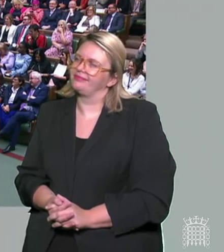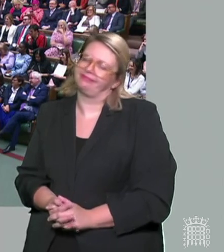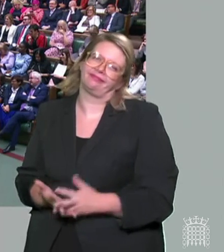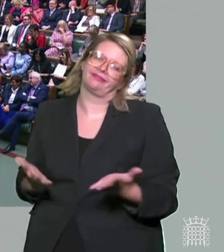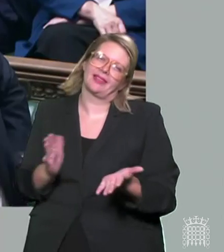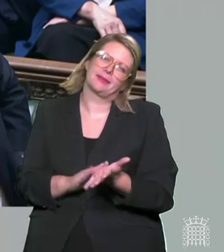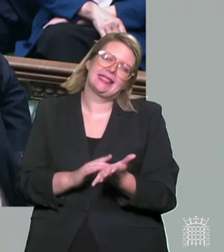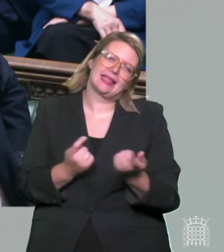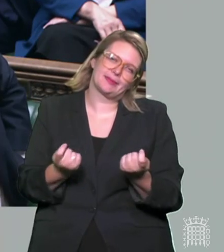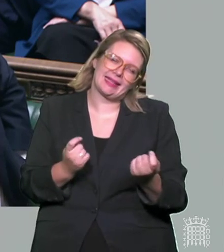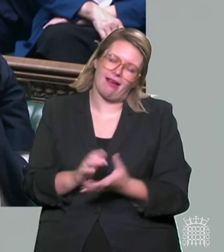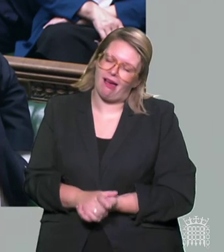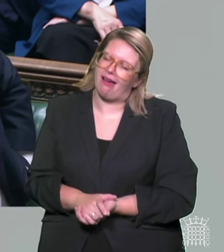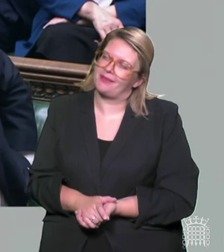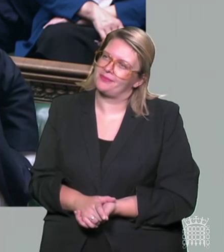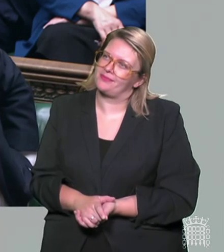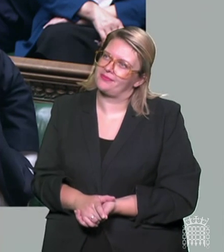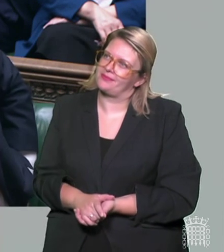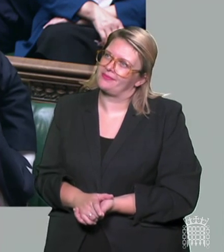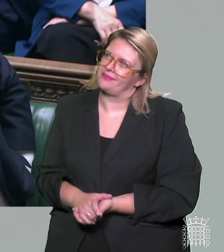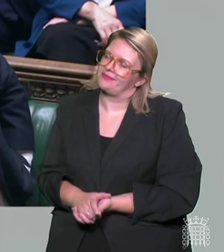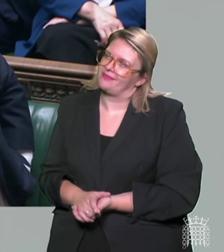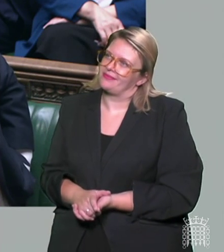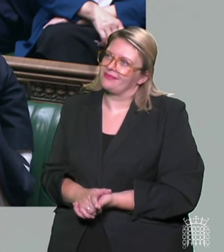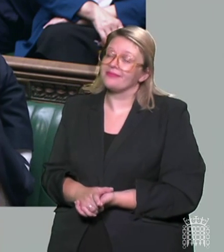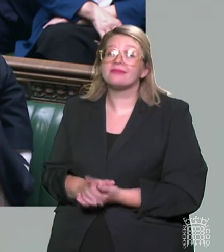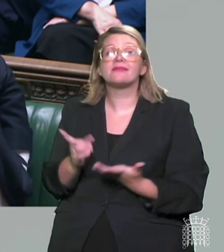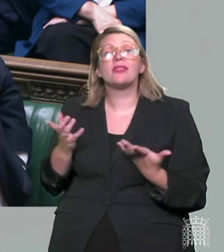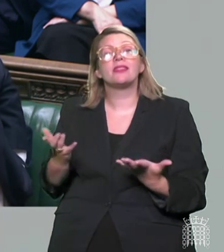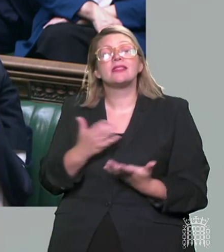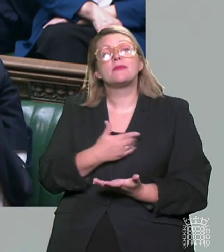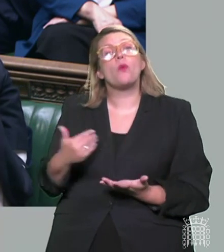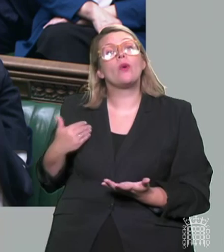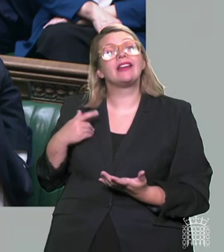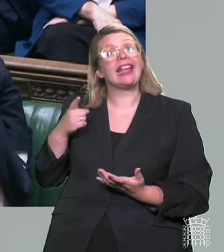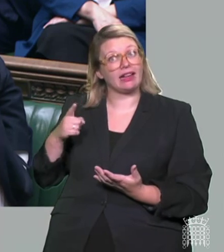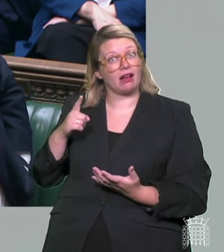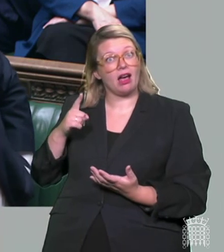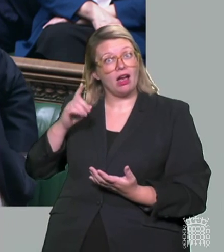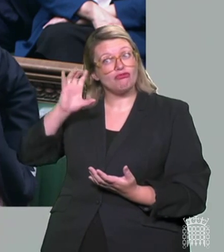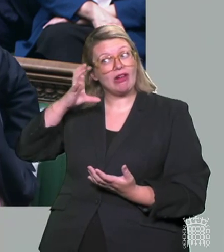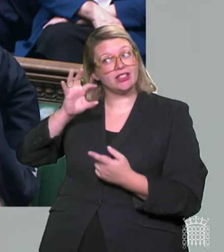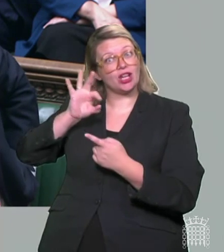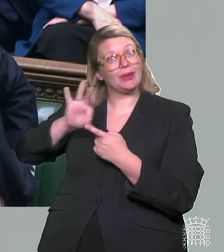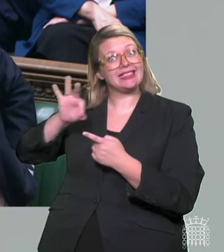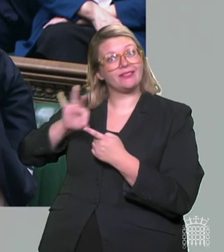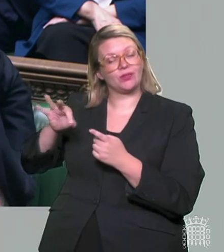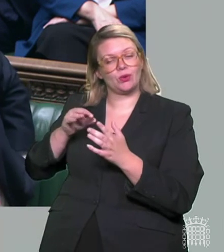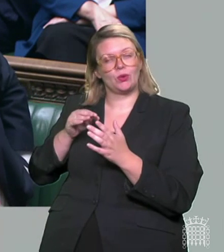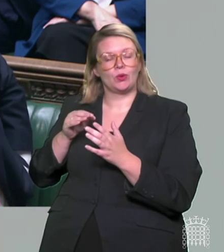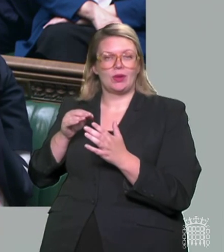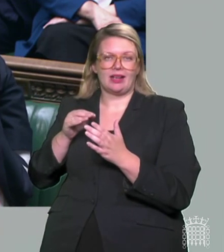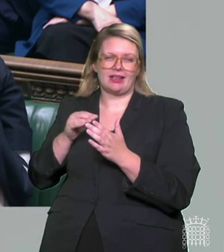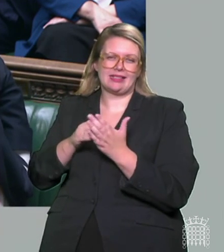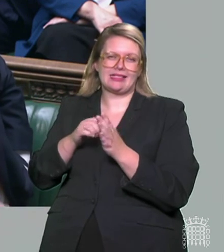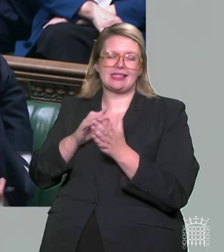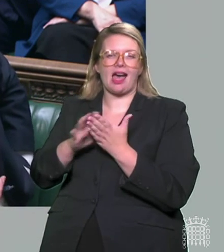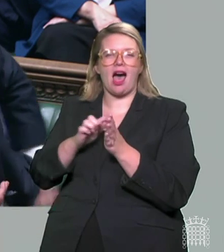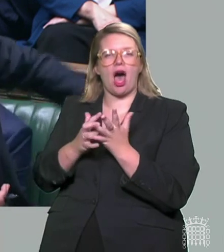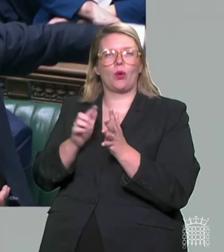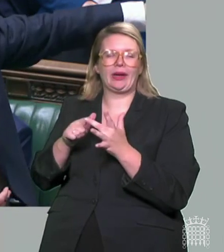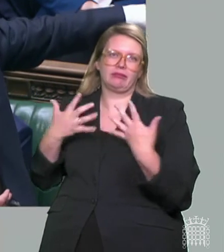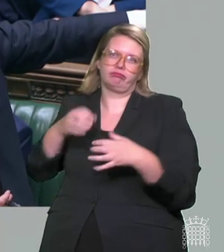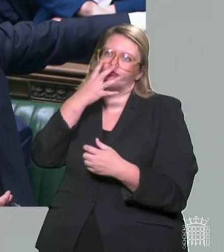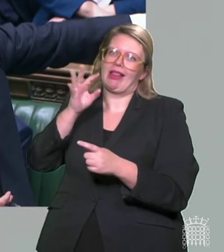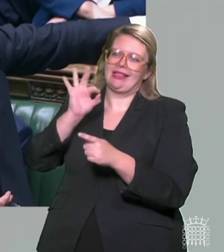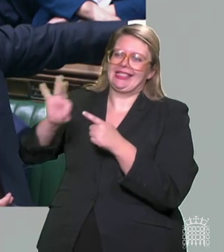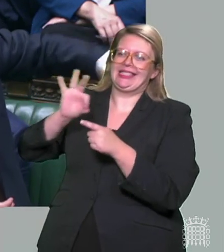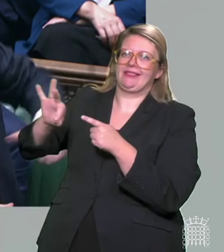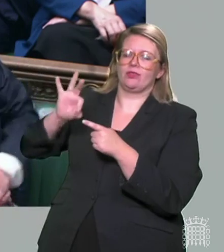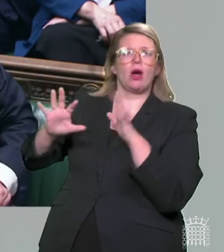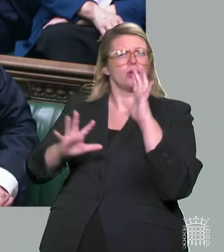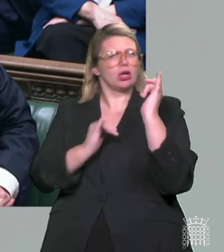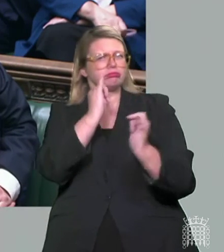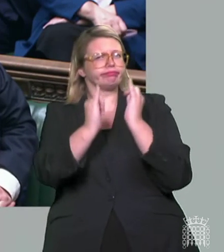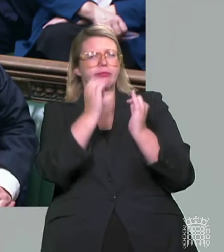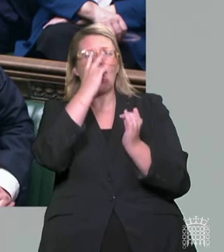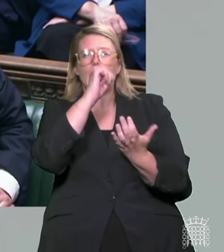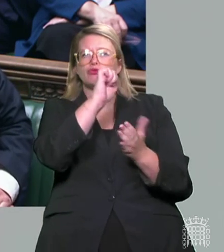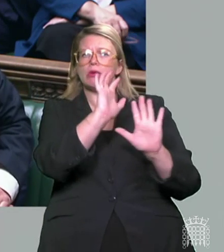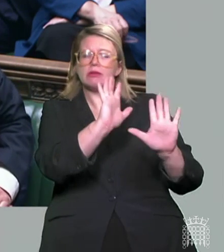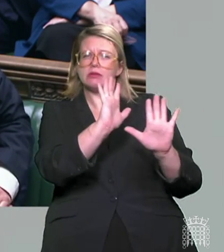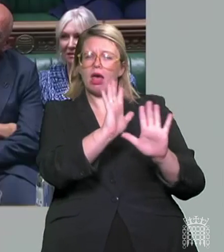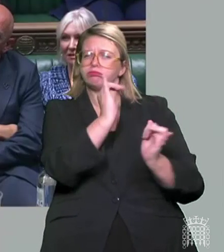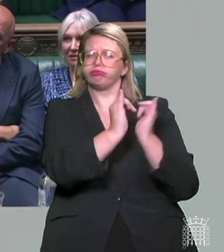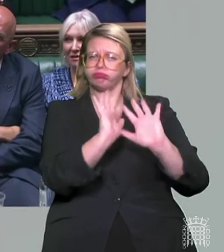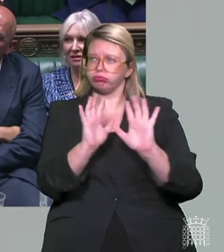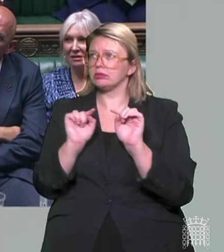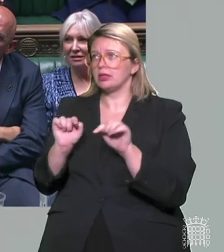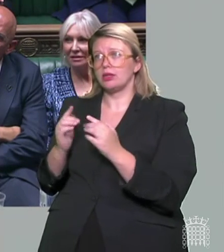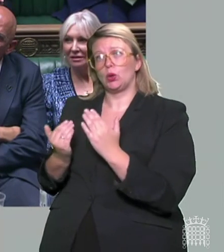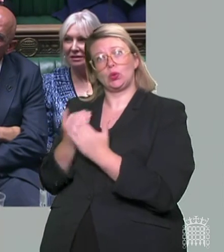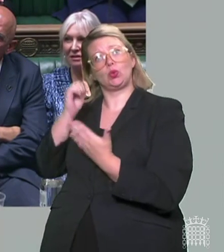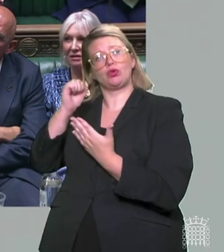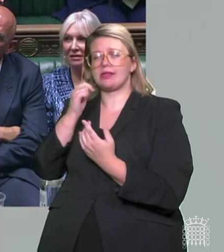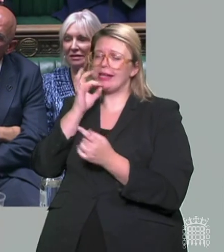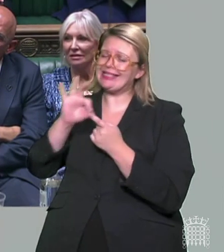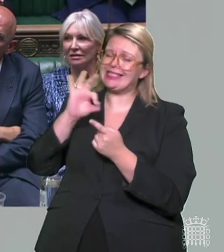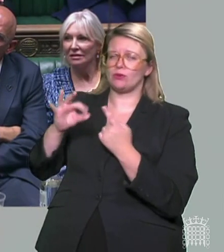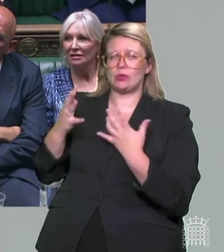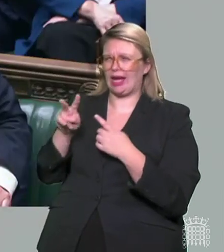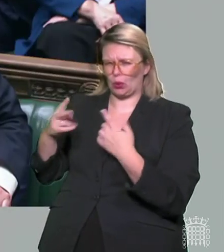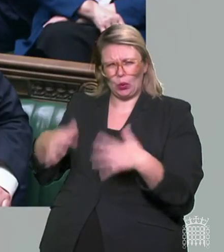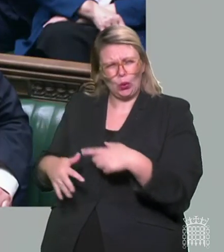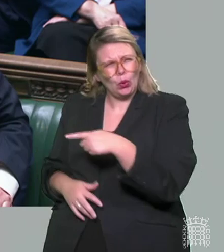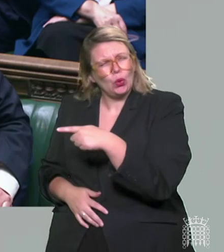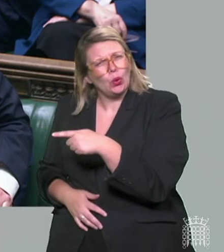I think that the whole House will have observed the brilliant performance on the radio this morning by the new Chancellor of the Exchequer—that is no disrespect to the former Chancellor of the Exchequer.